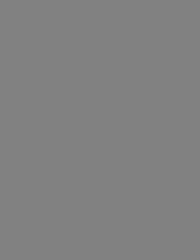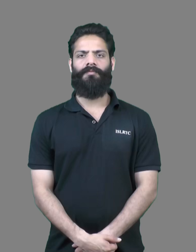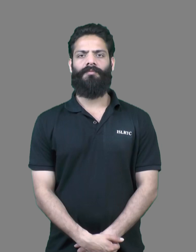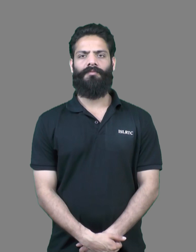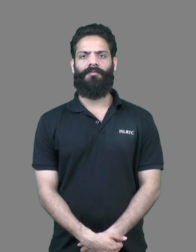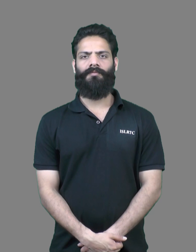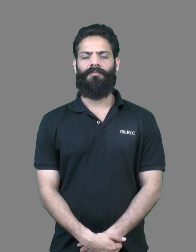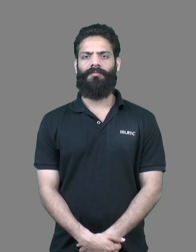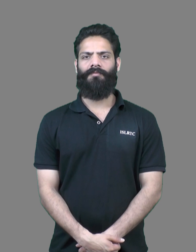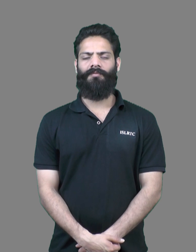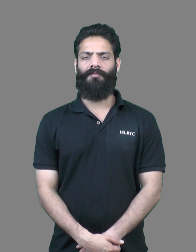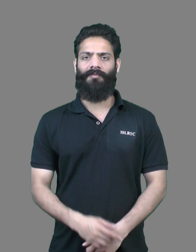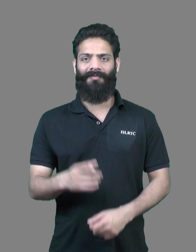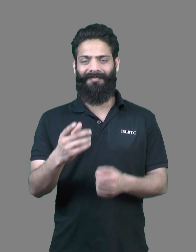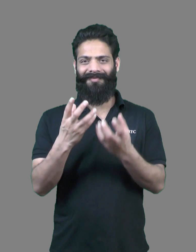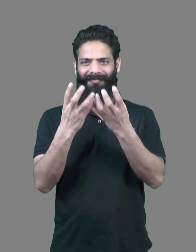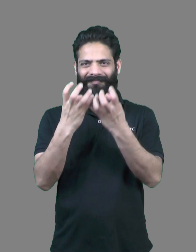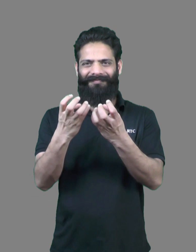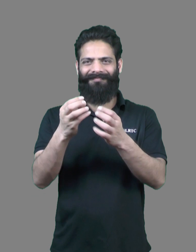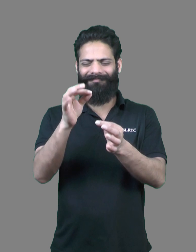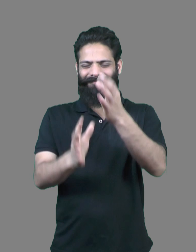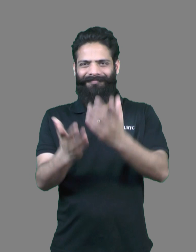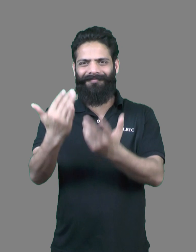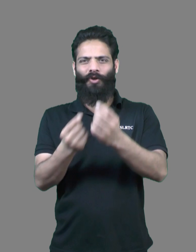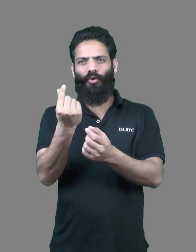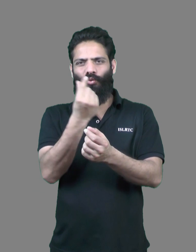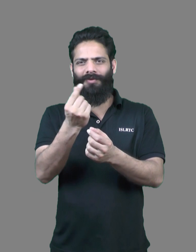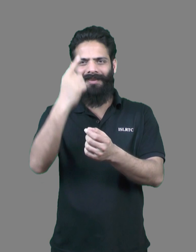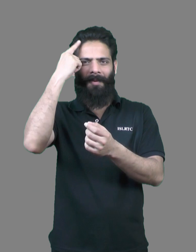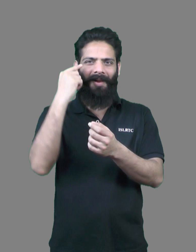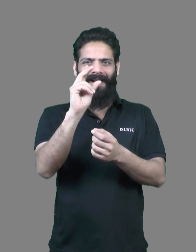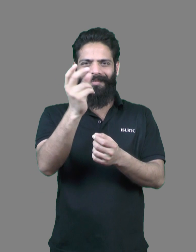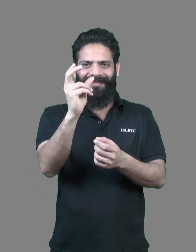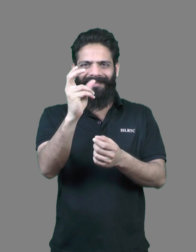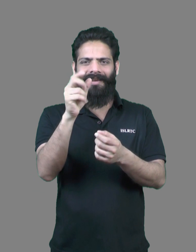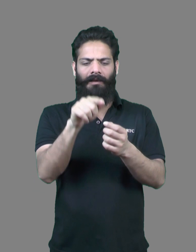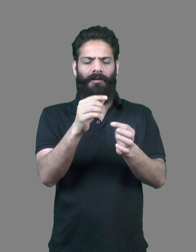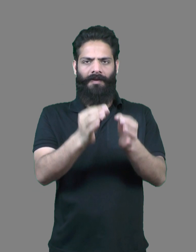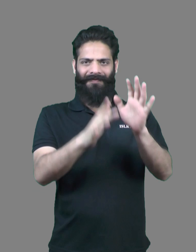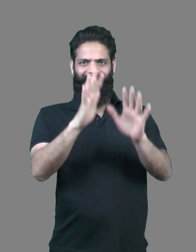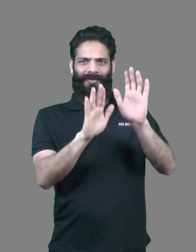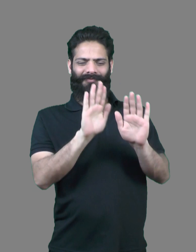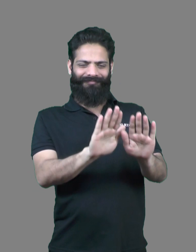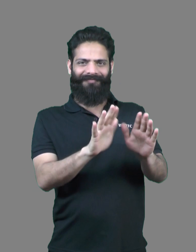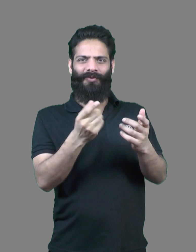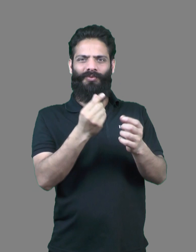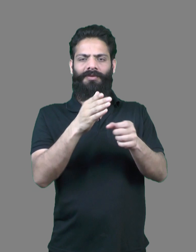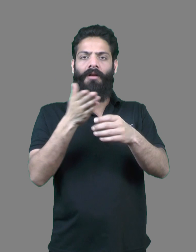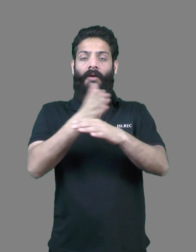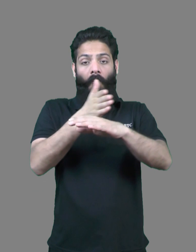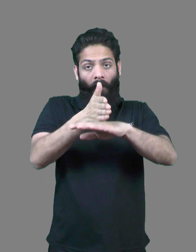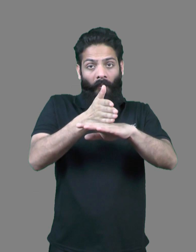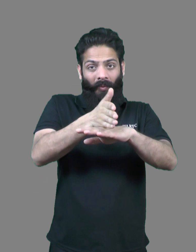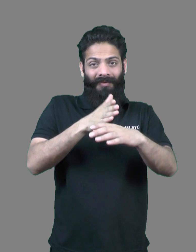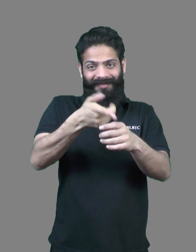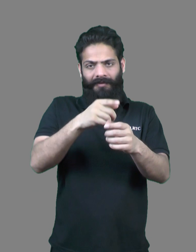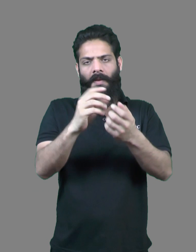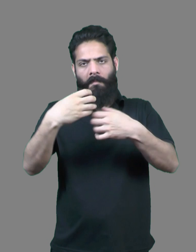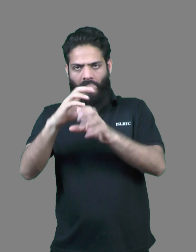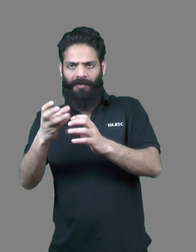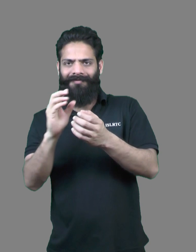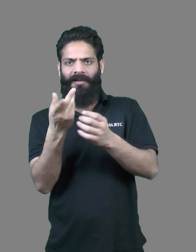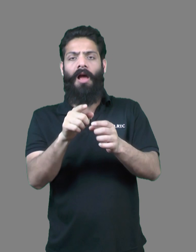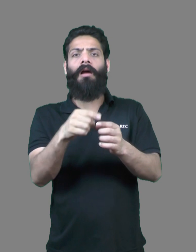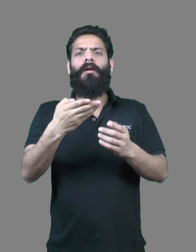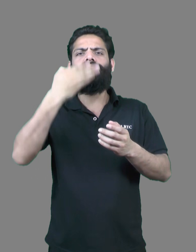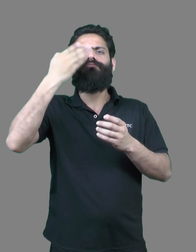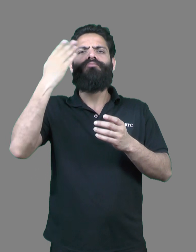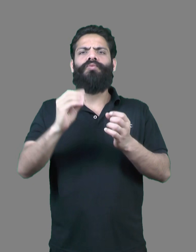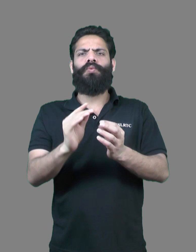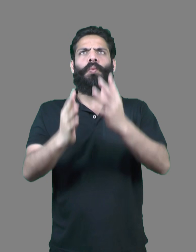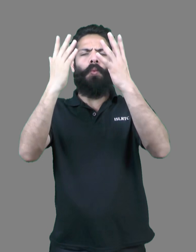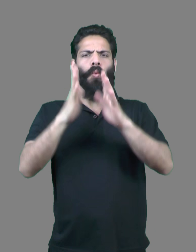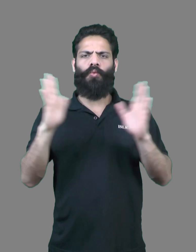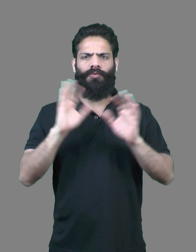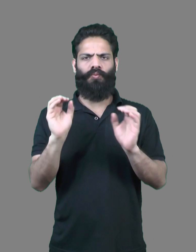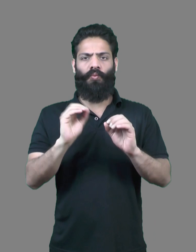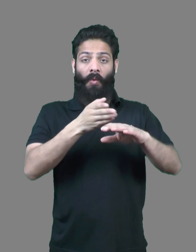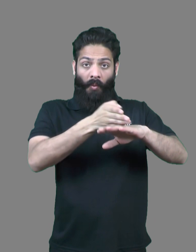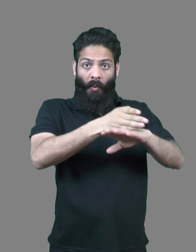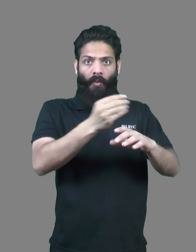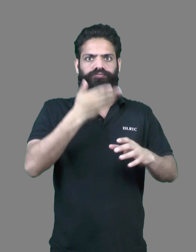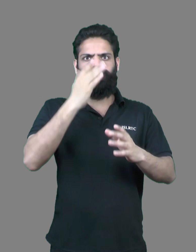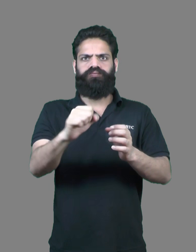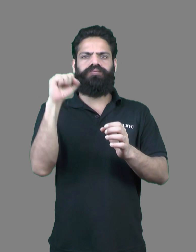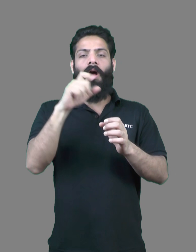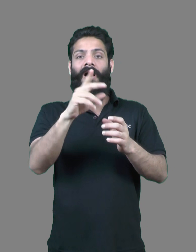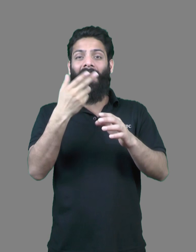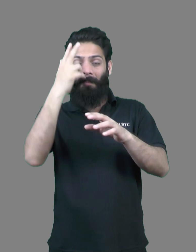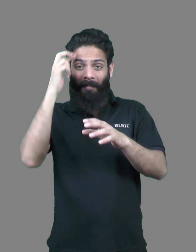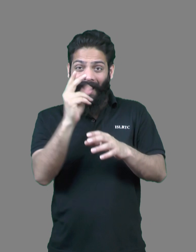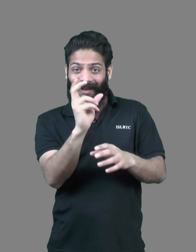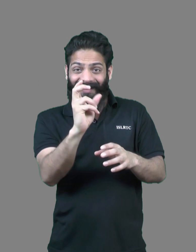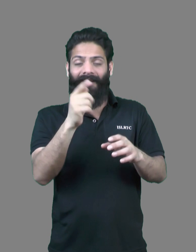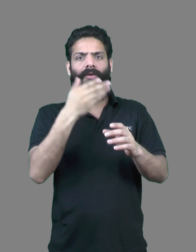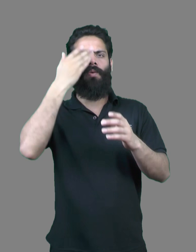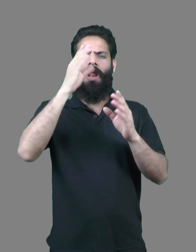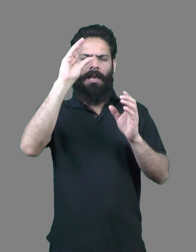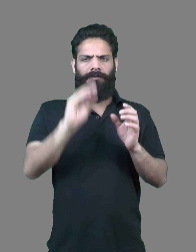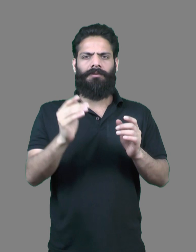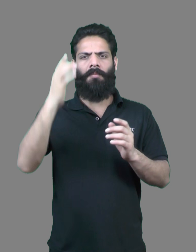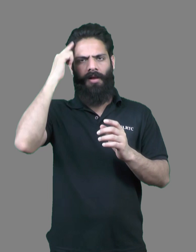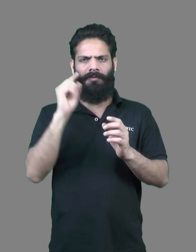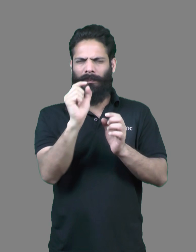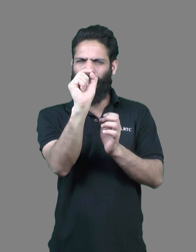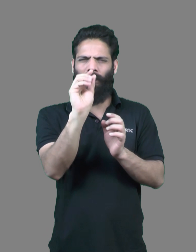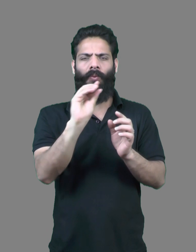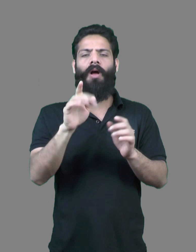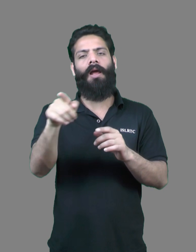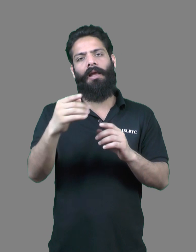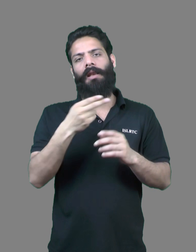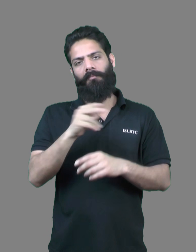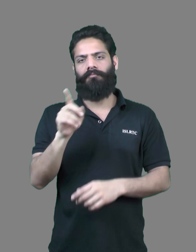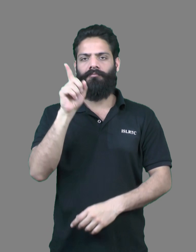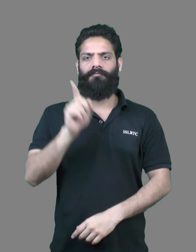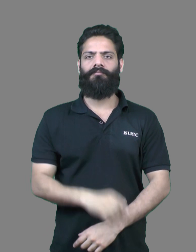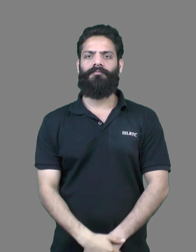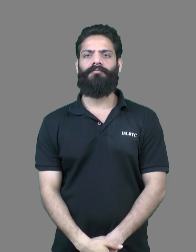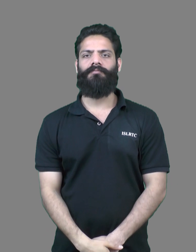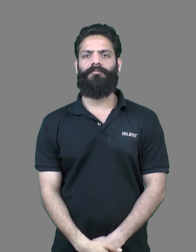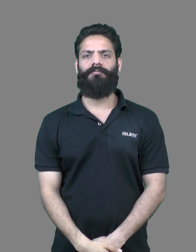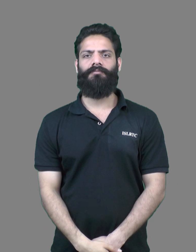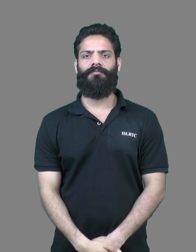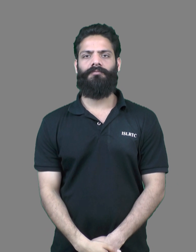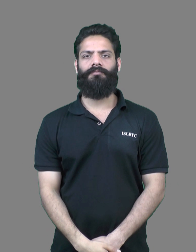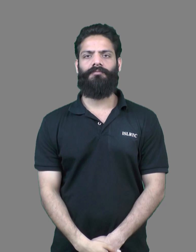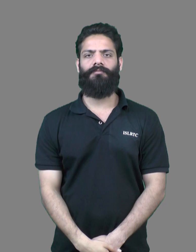Smokeless Fuel